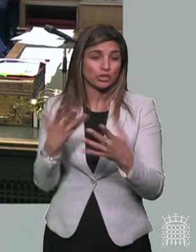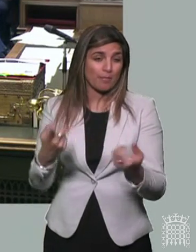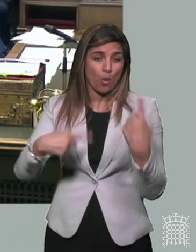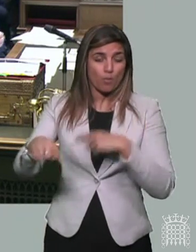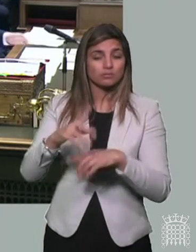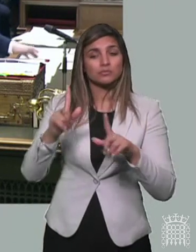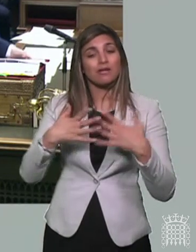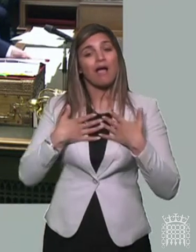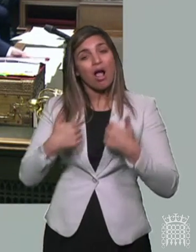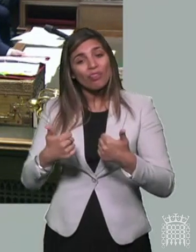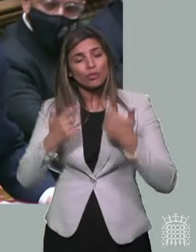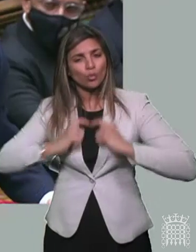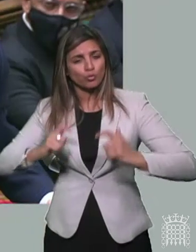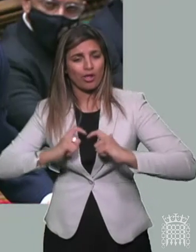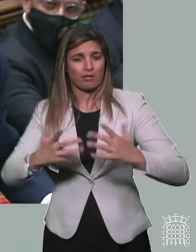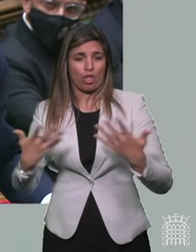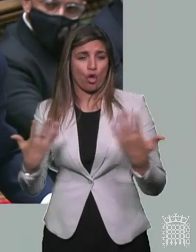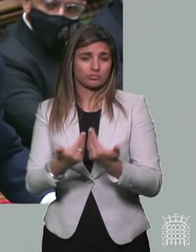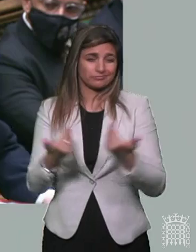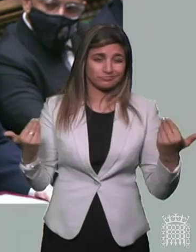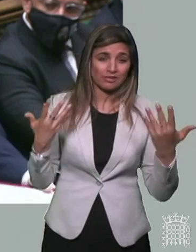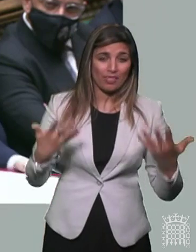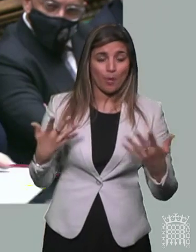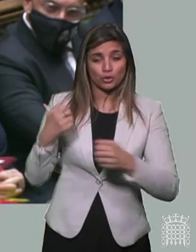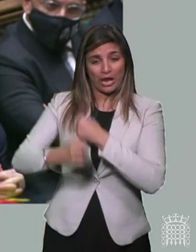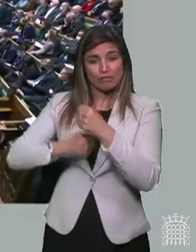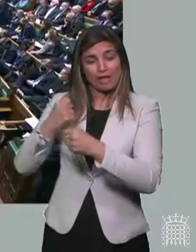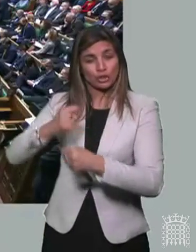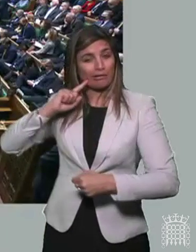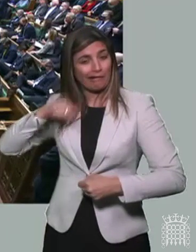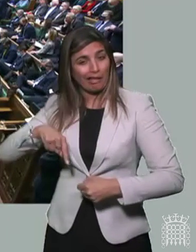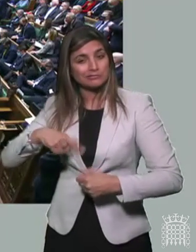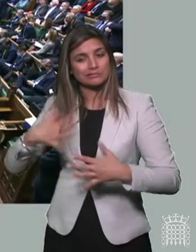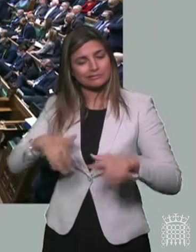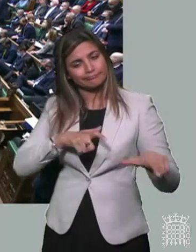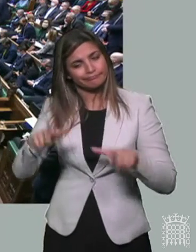That is what this Government are also doing, after a generation of neglect.